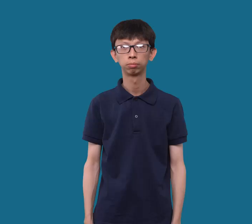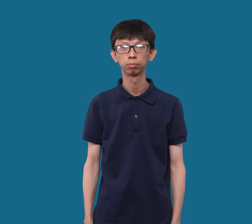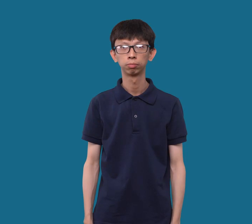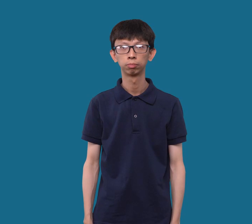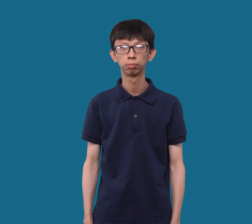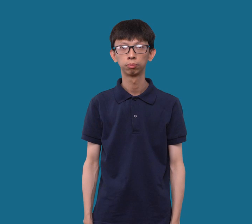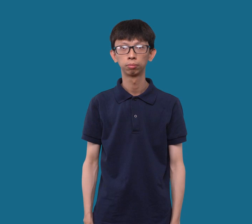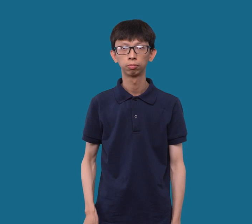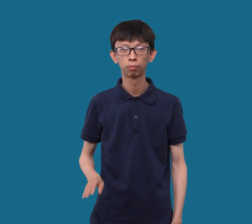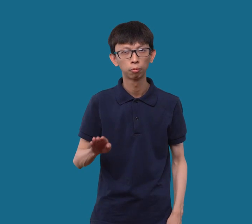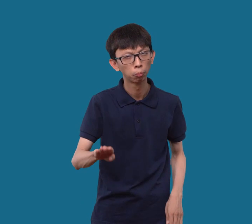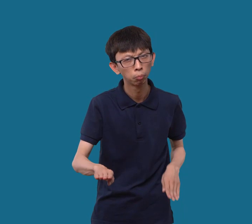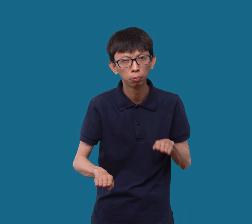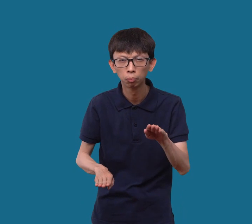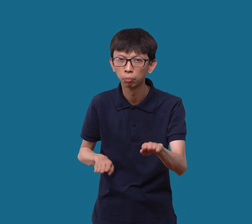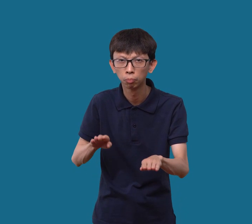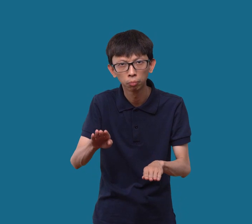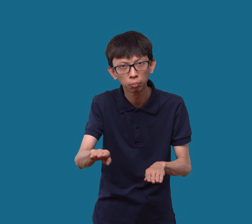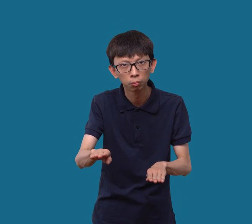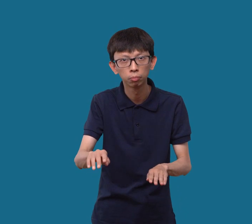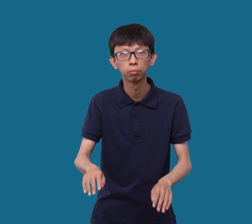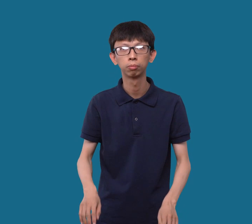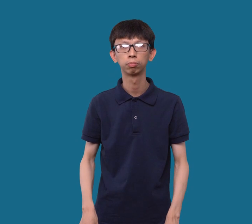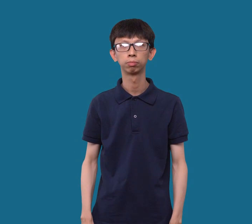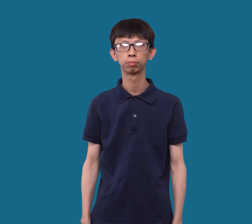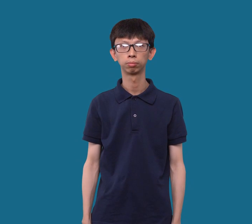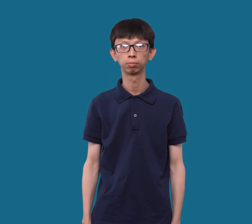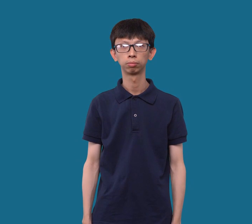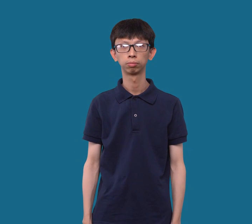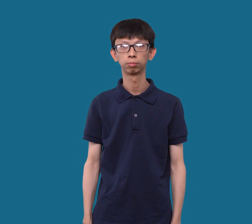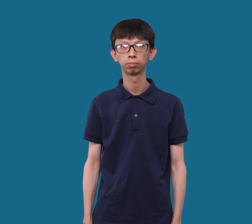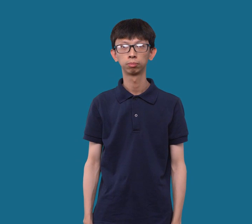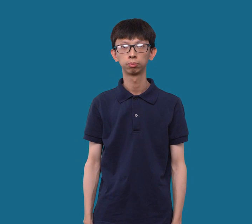bò